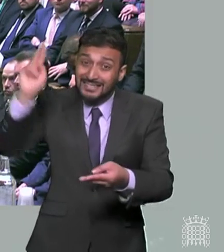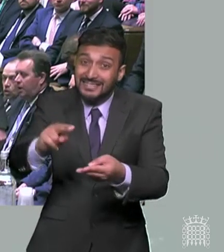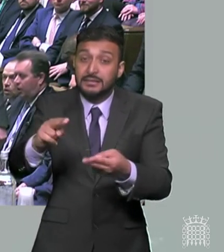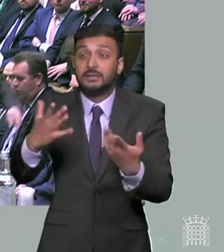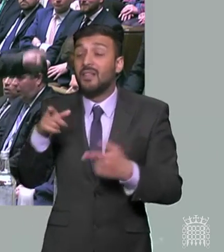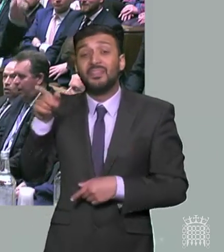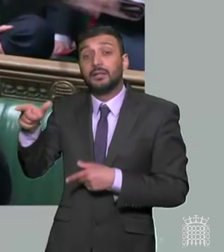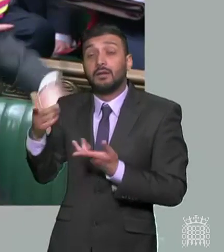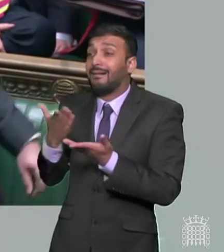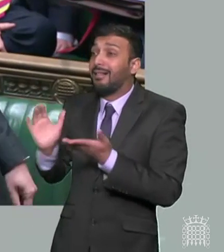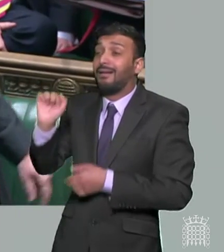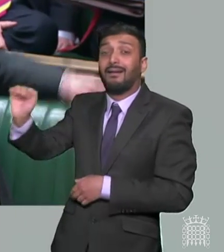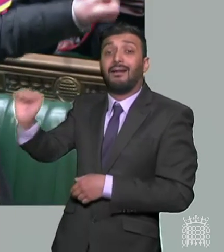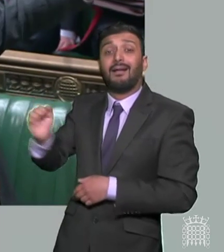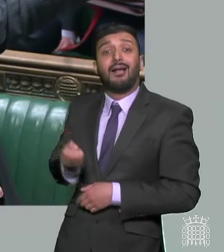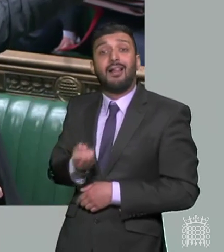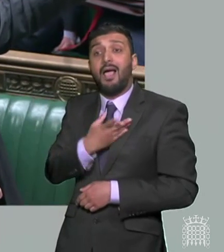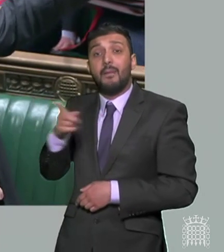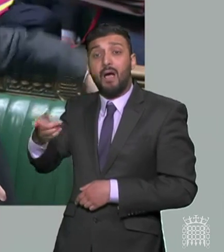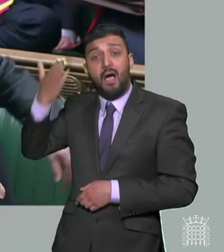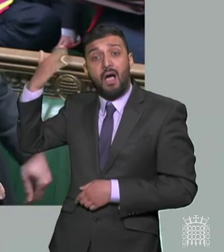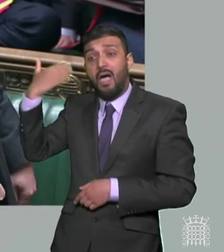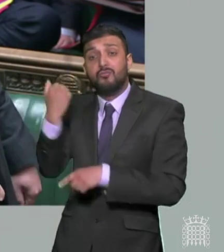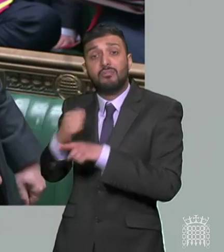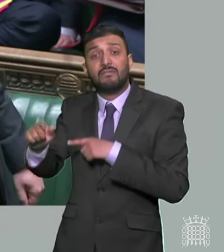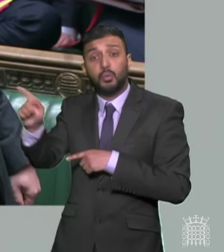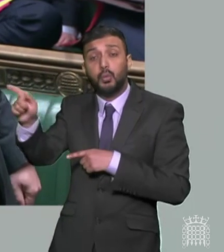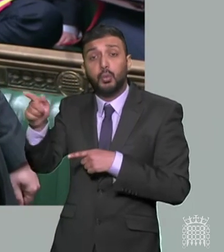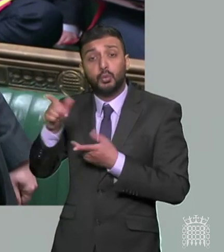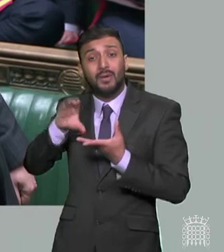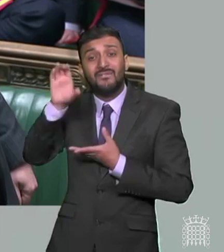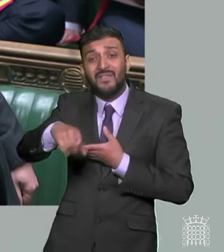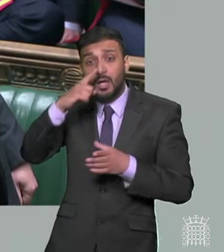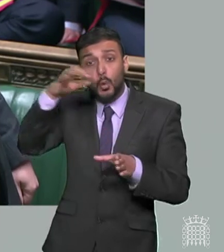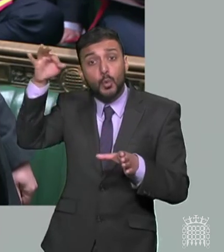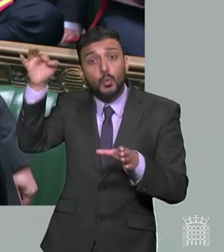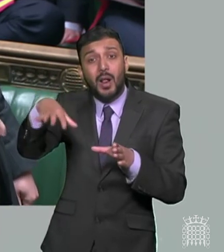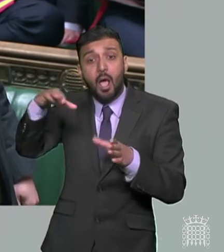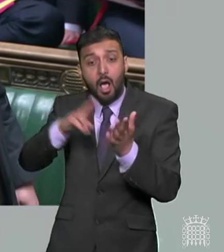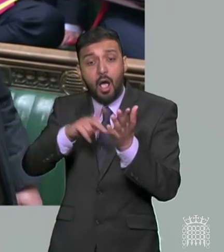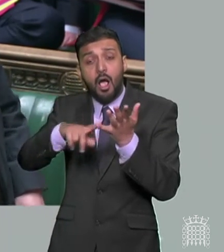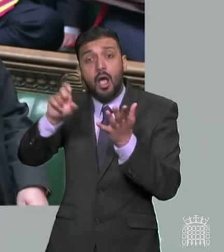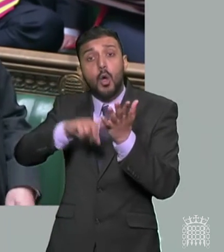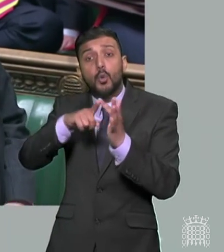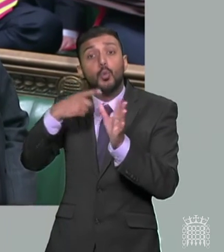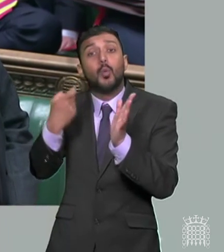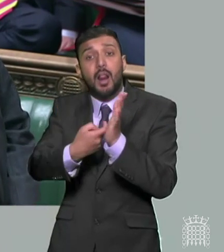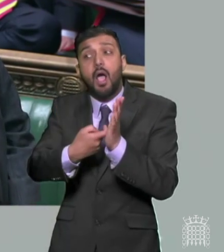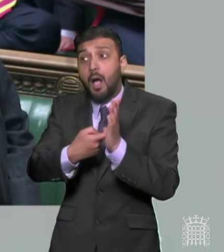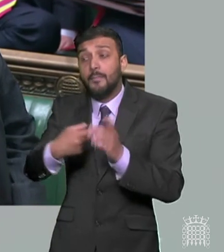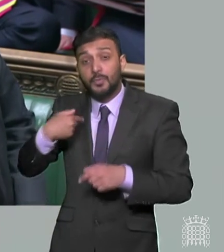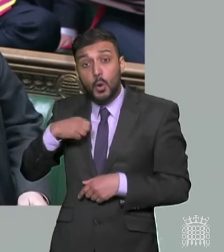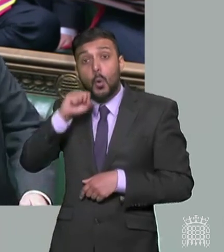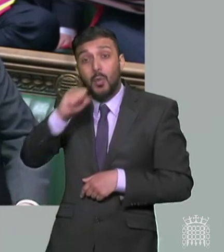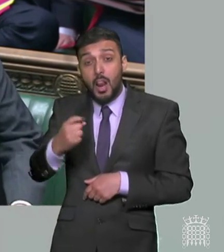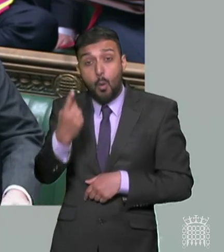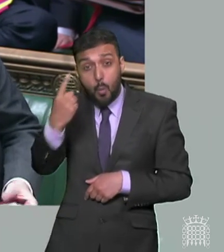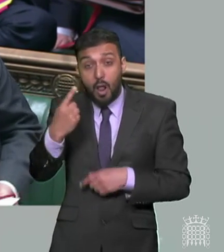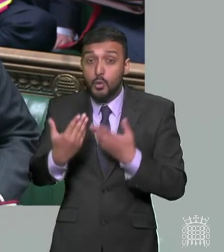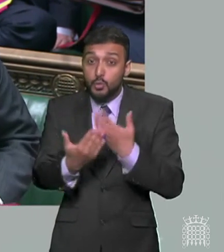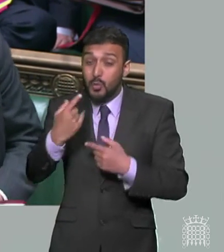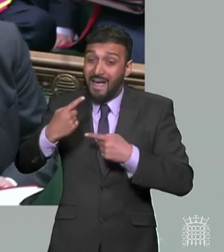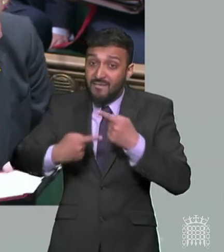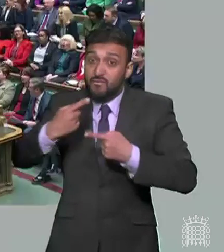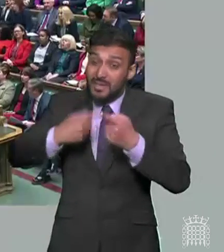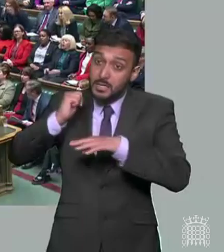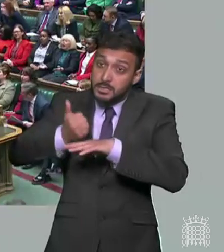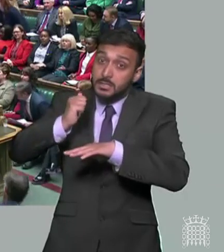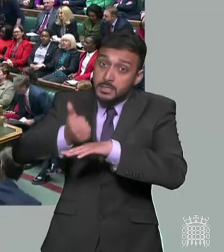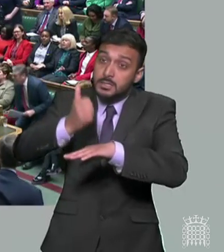We are going to have a nuclear reactor every year, not a nuclear reactor every decade, which is what we got under Labour.